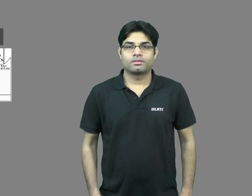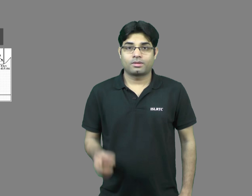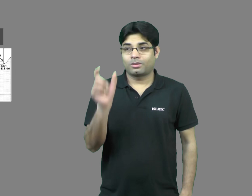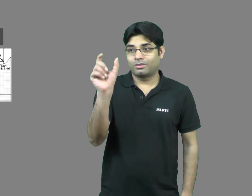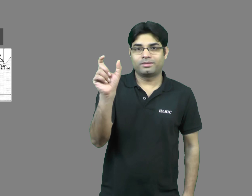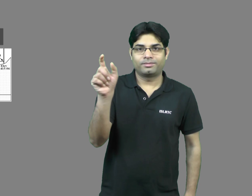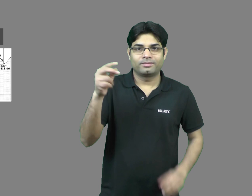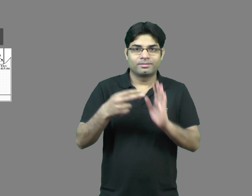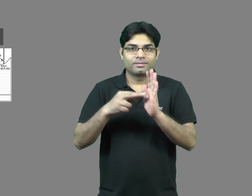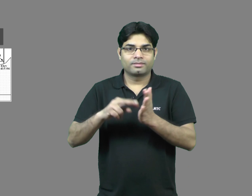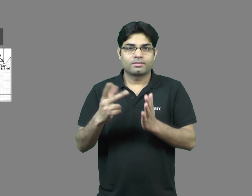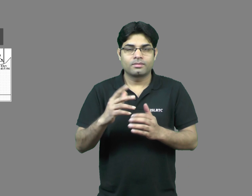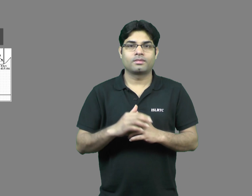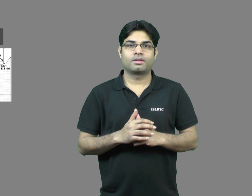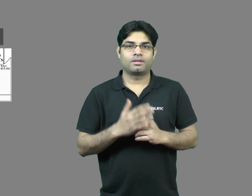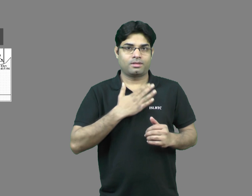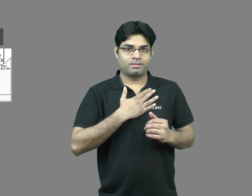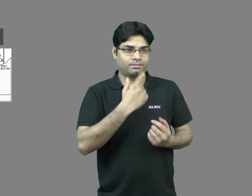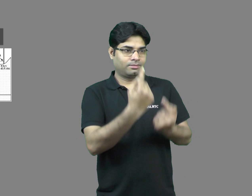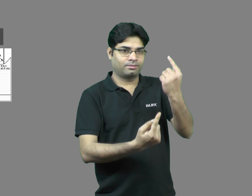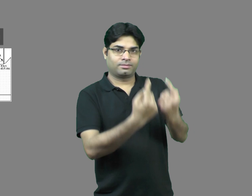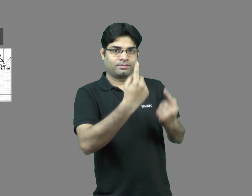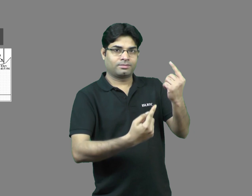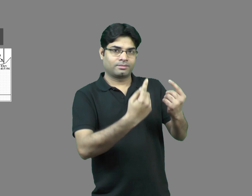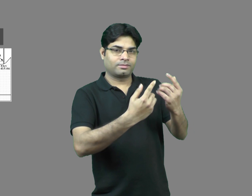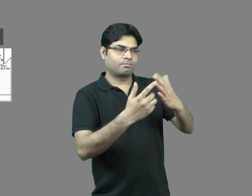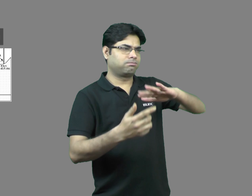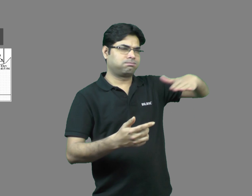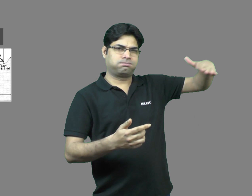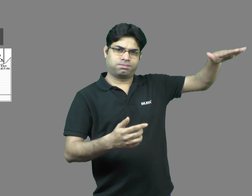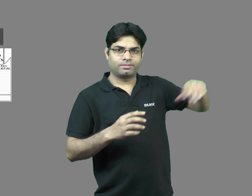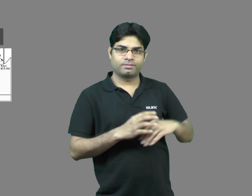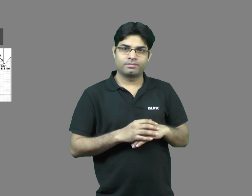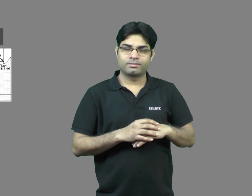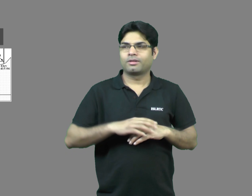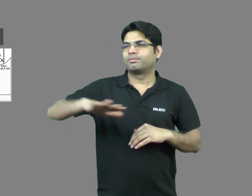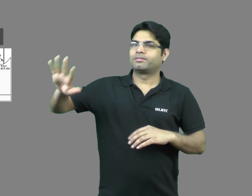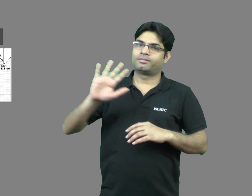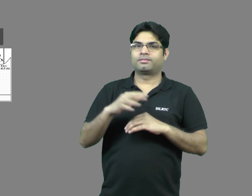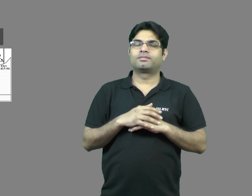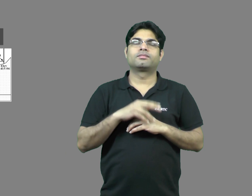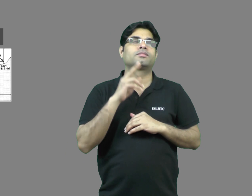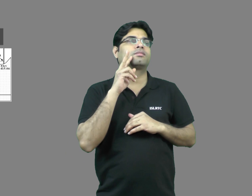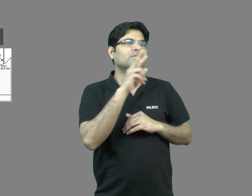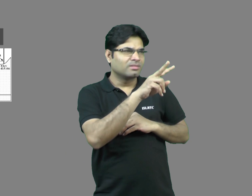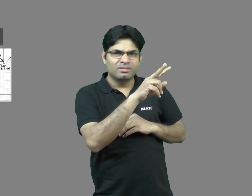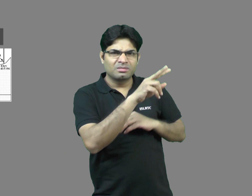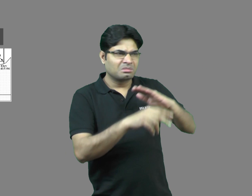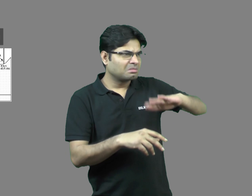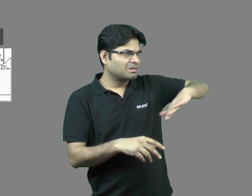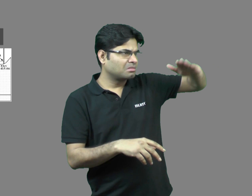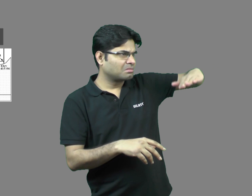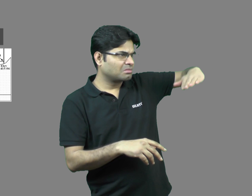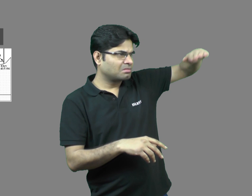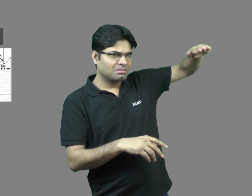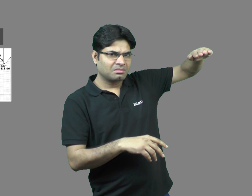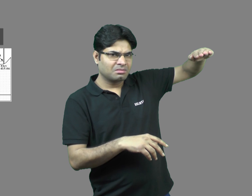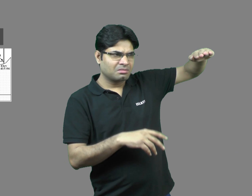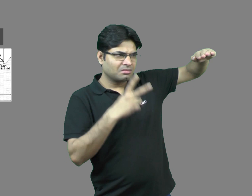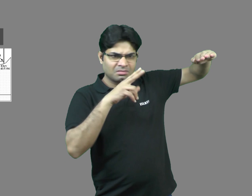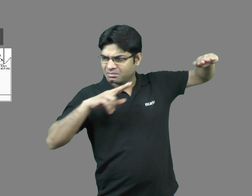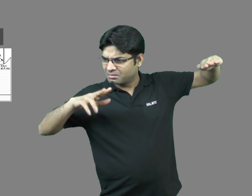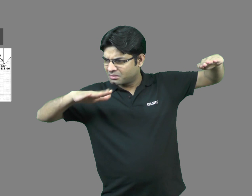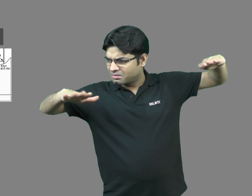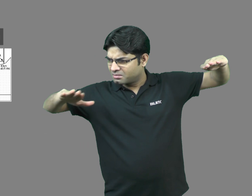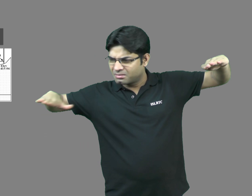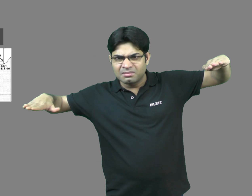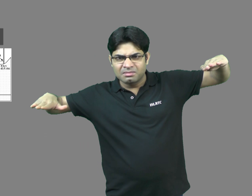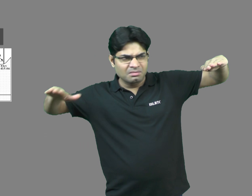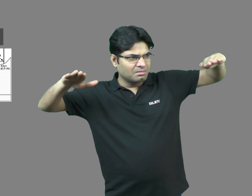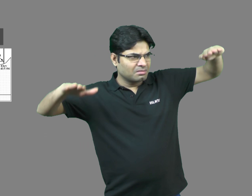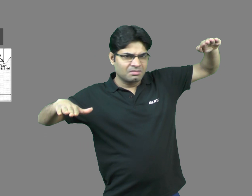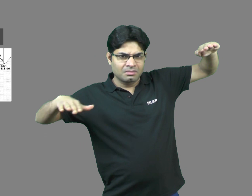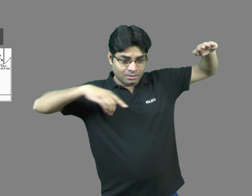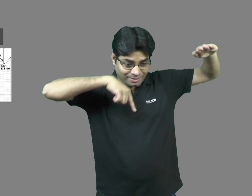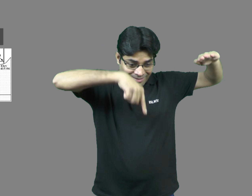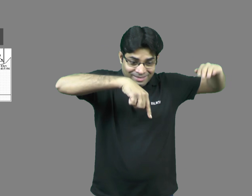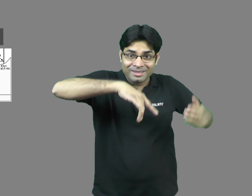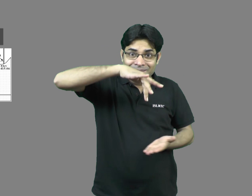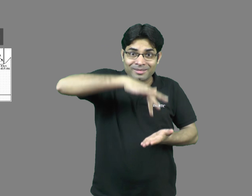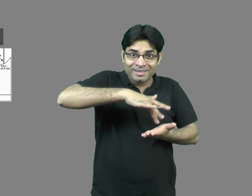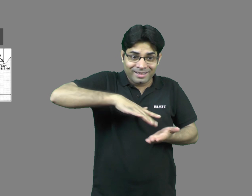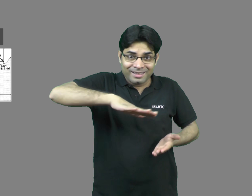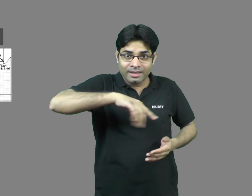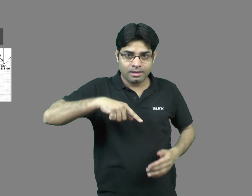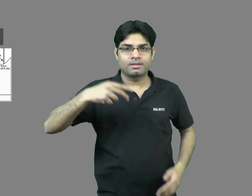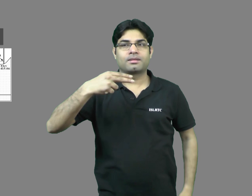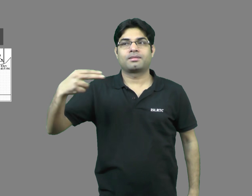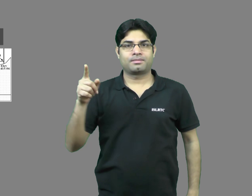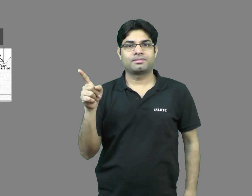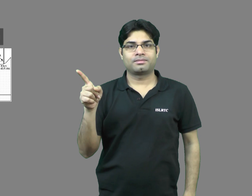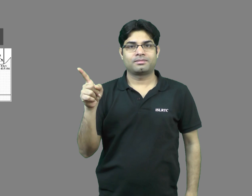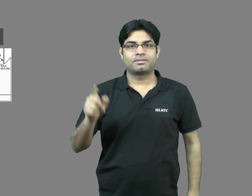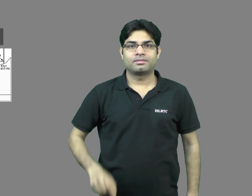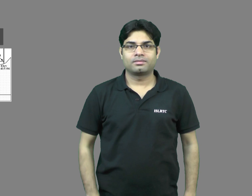Datum